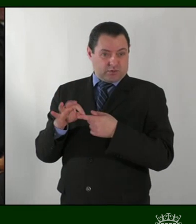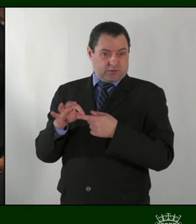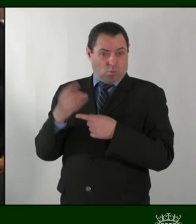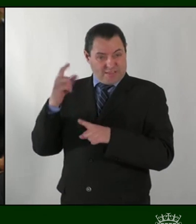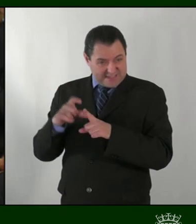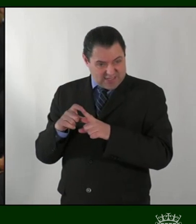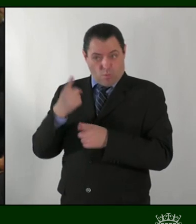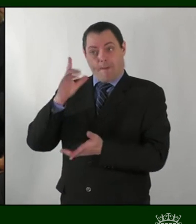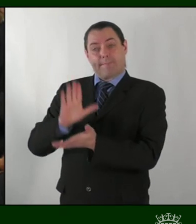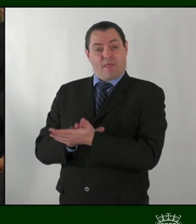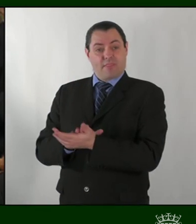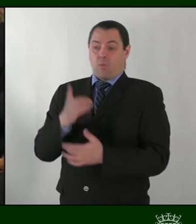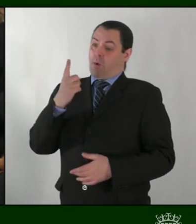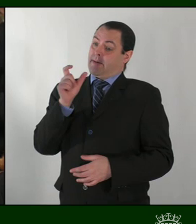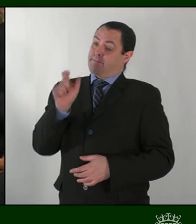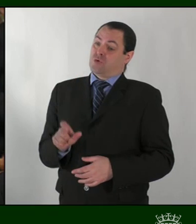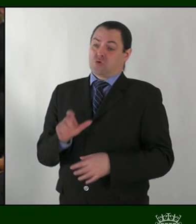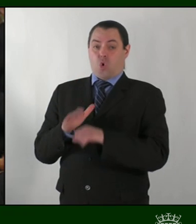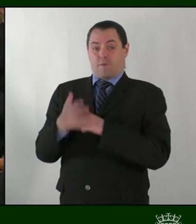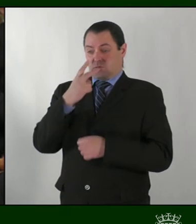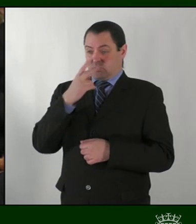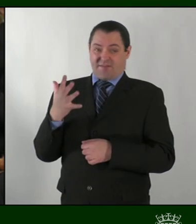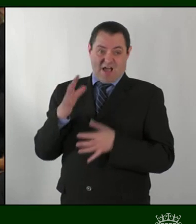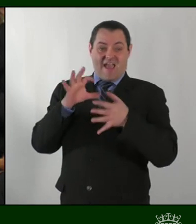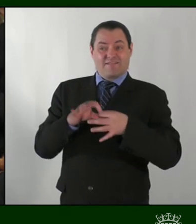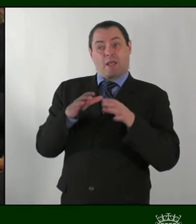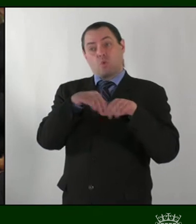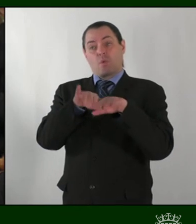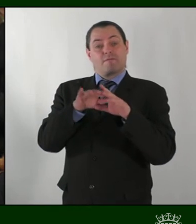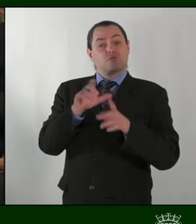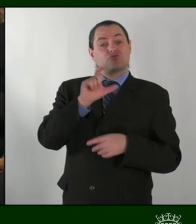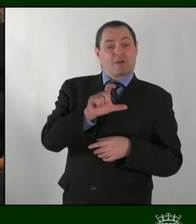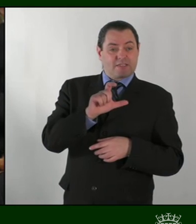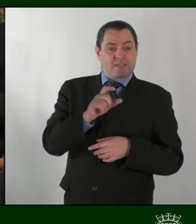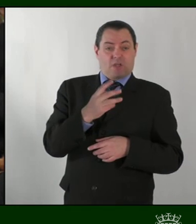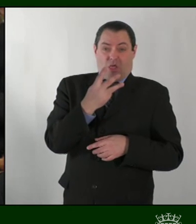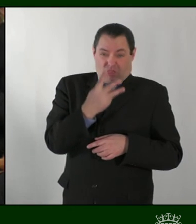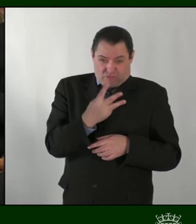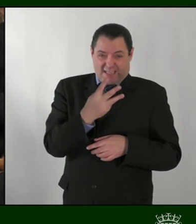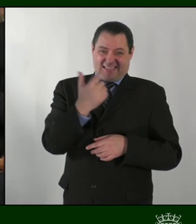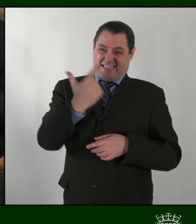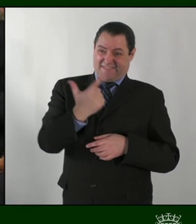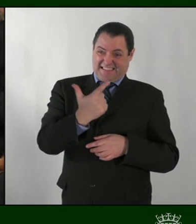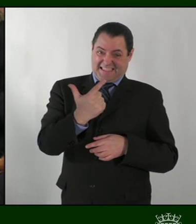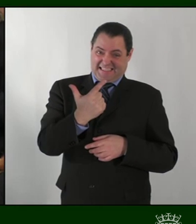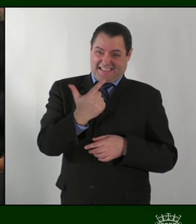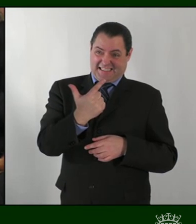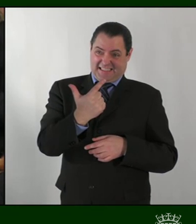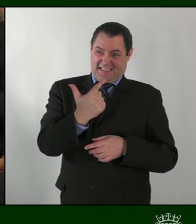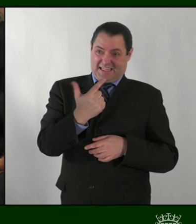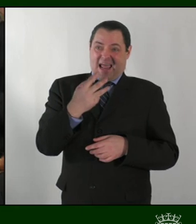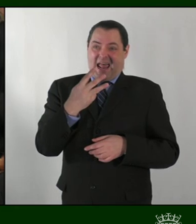The monthly allowance for a single person over 25 on universal credit is £317.82.